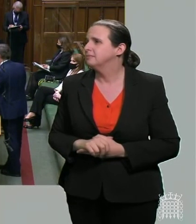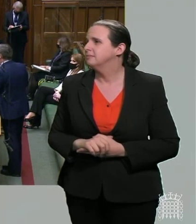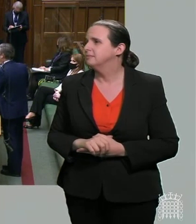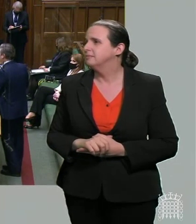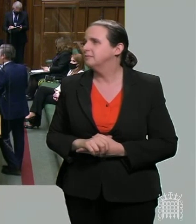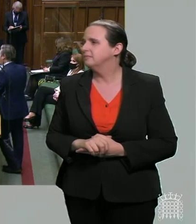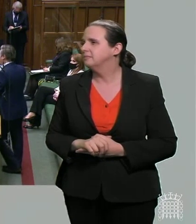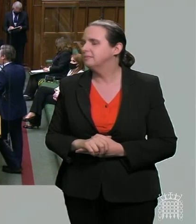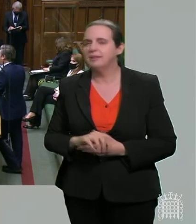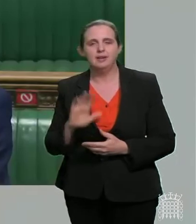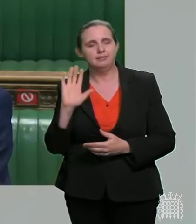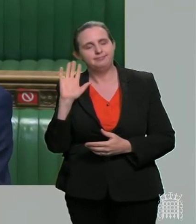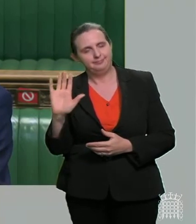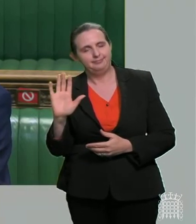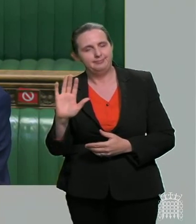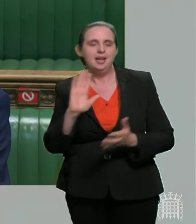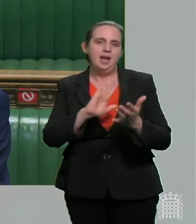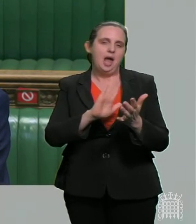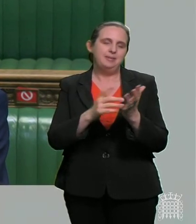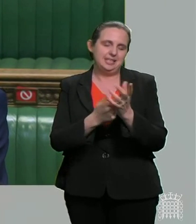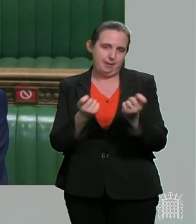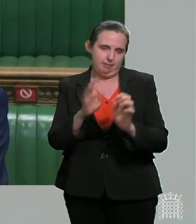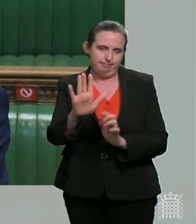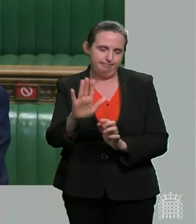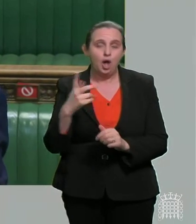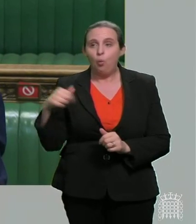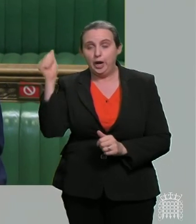We all know what the Prime Minister once said that he wanted to do to business.